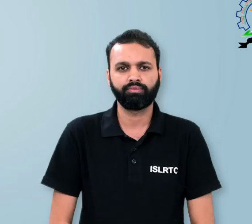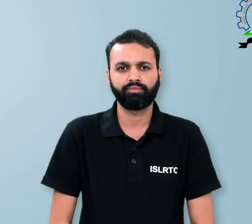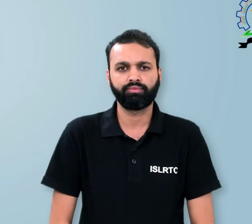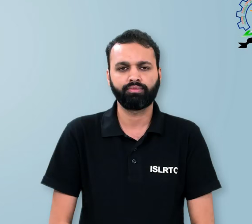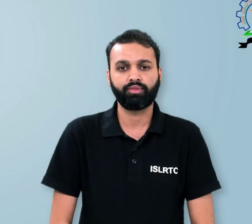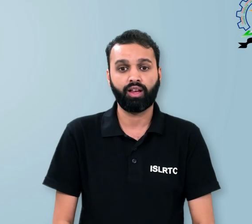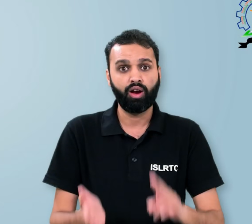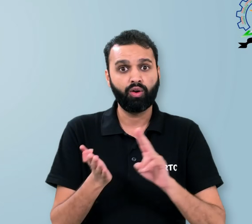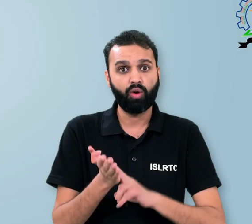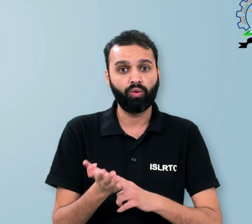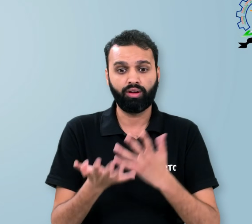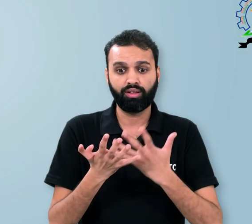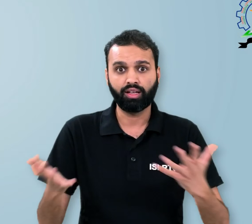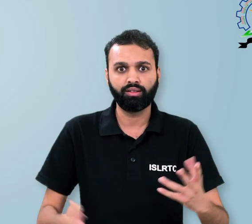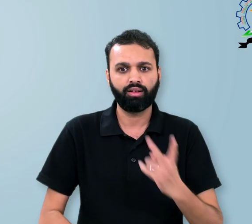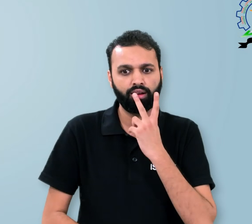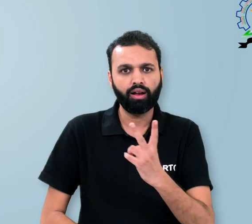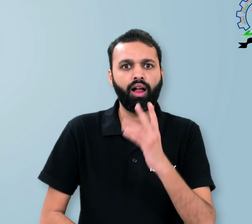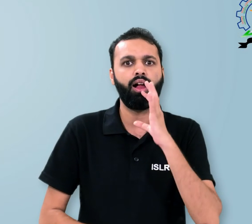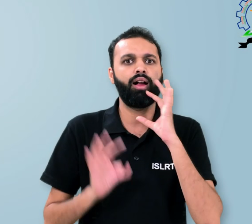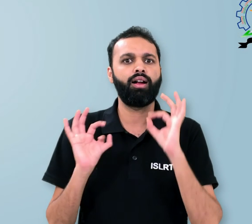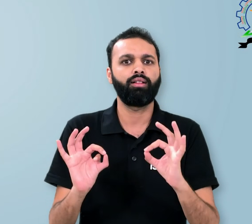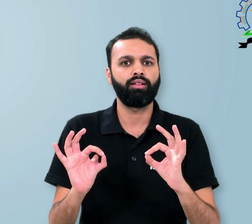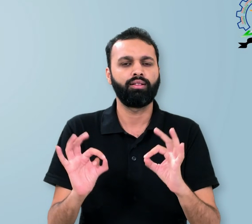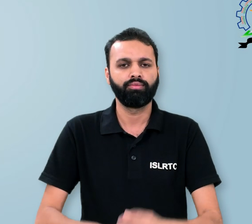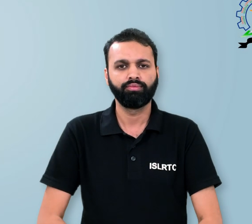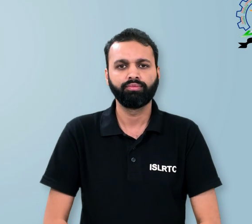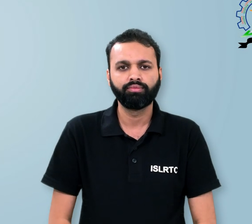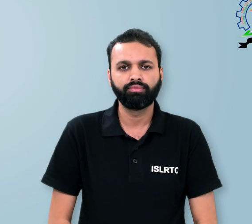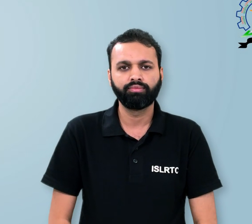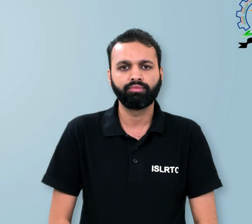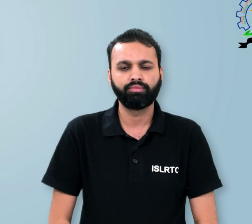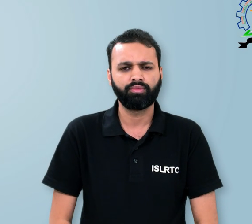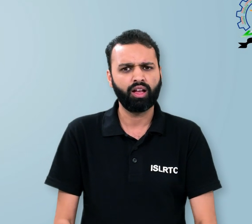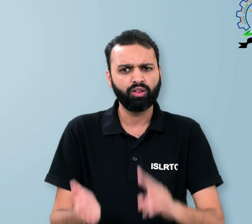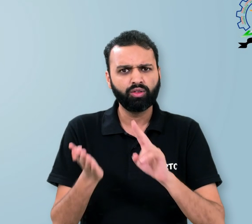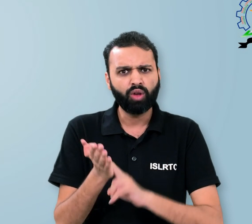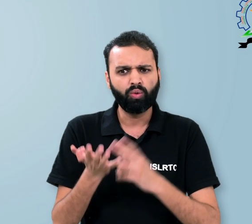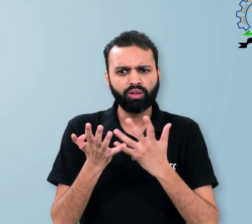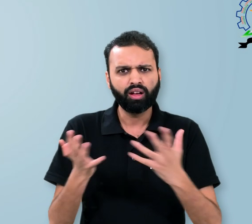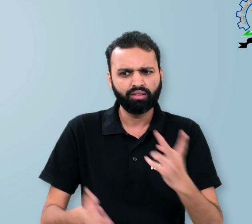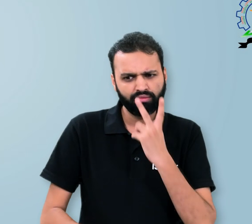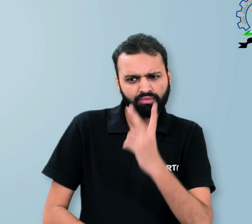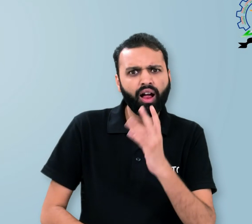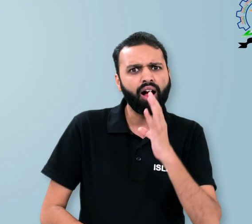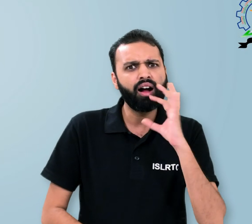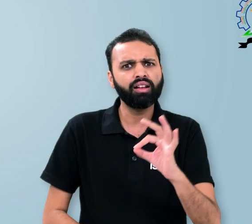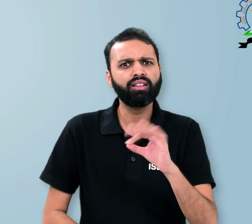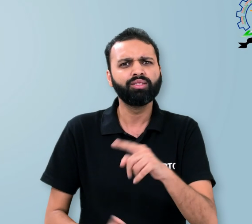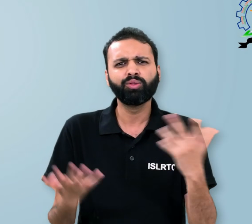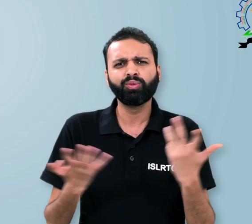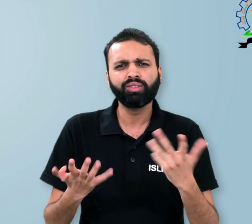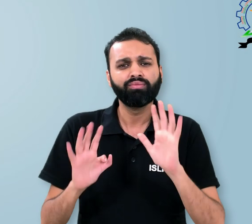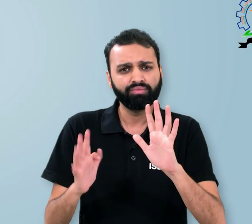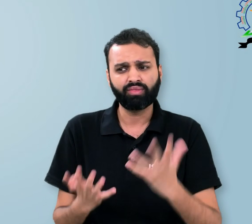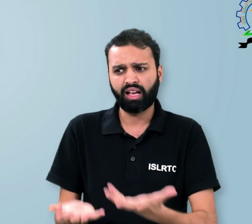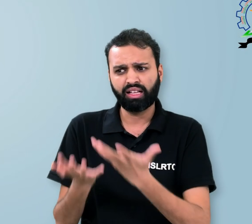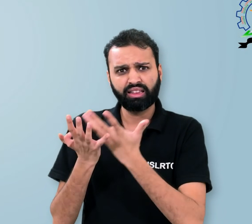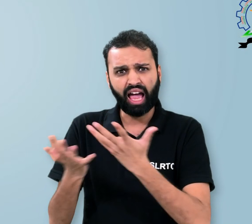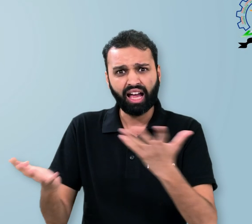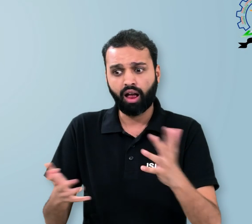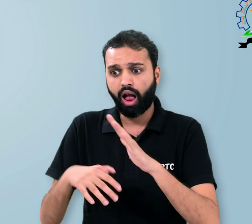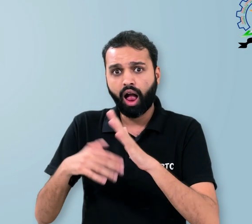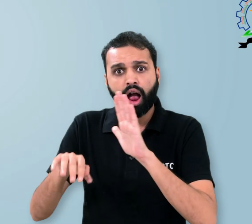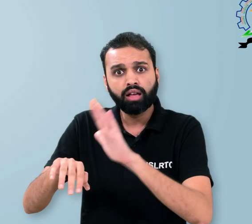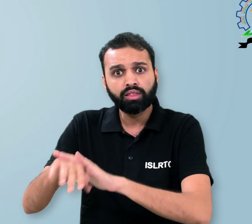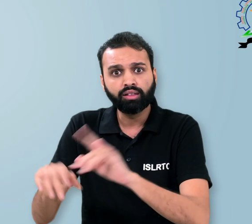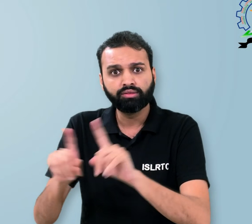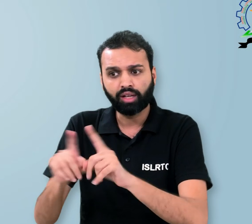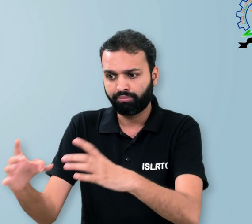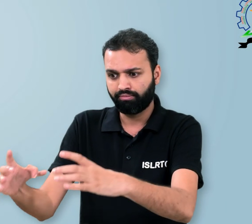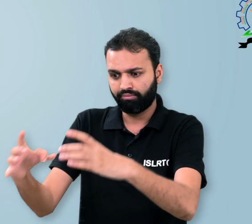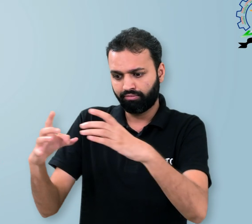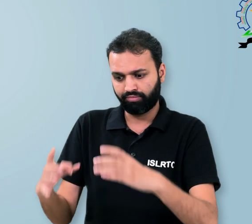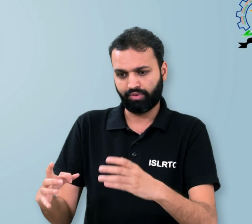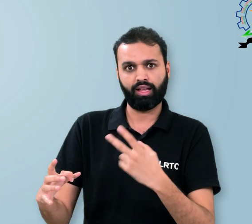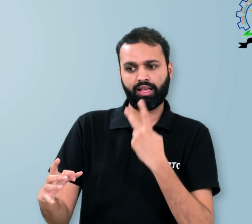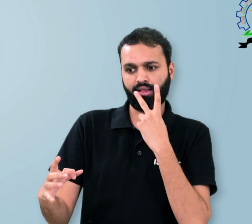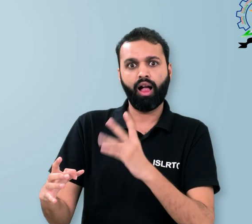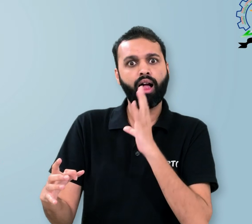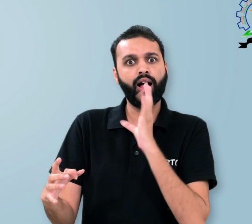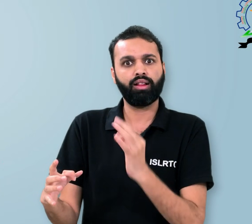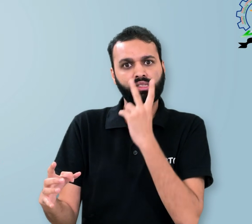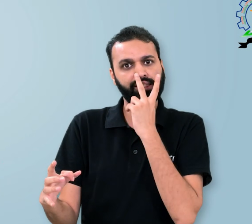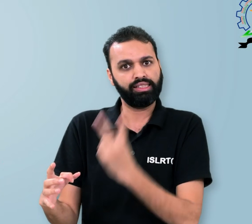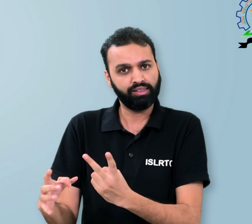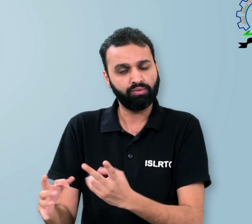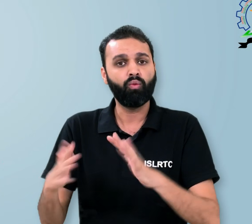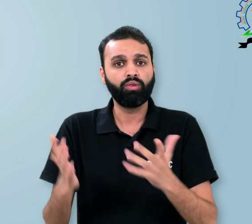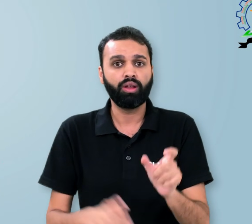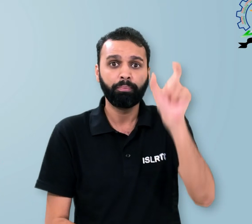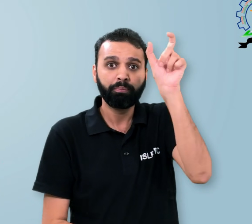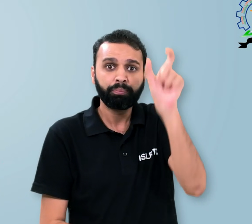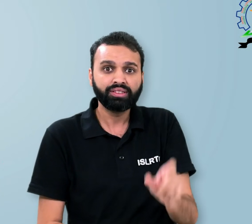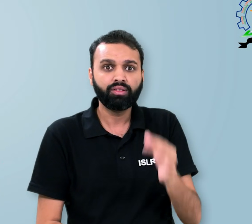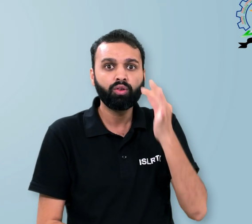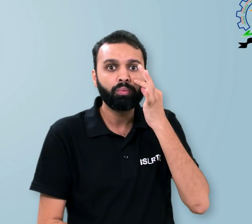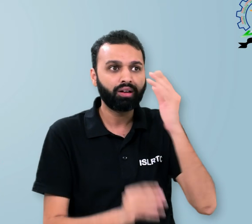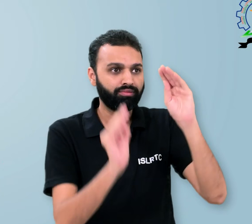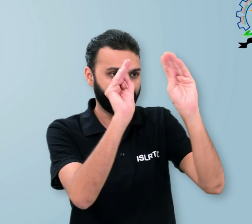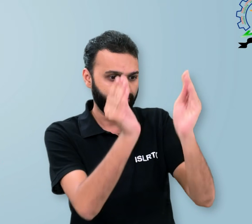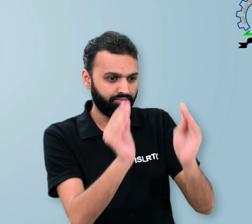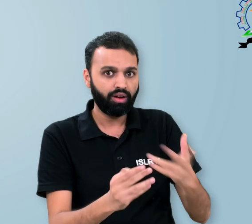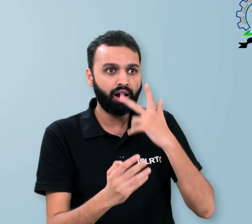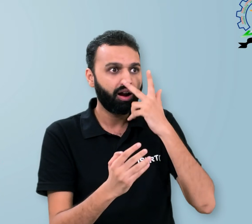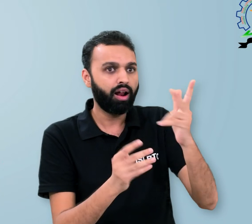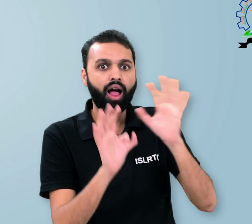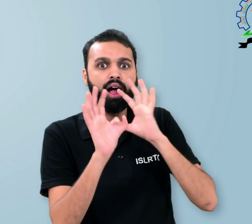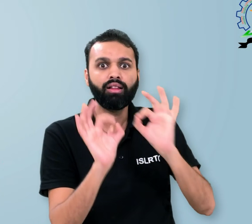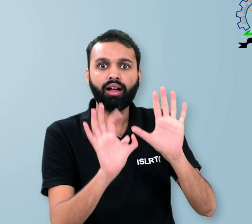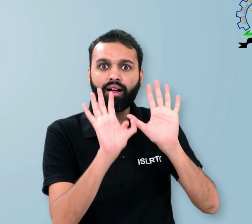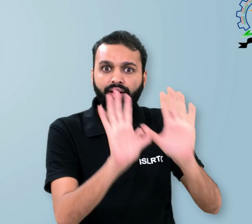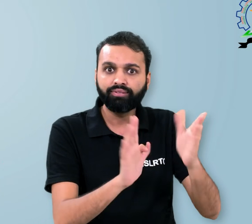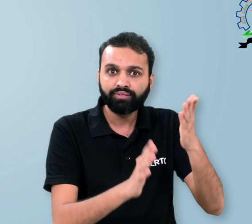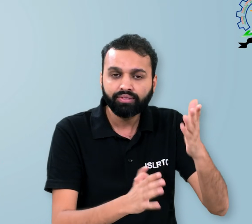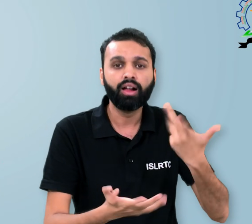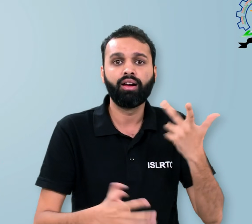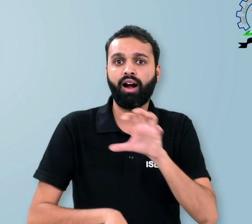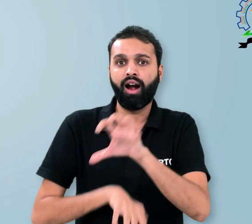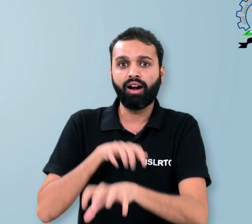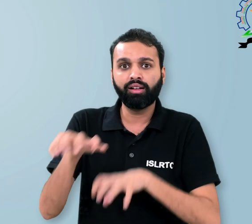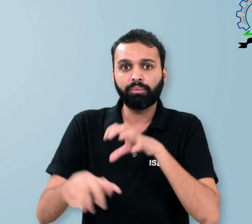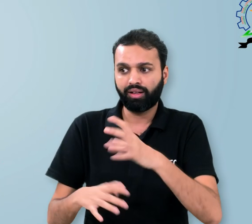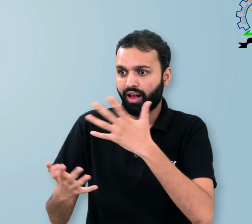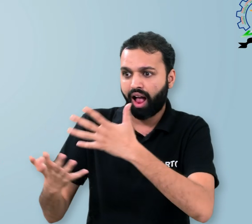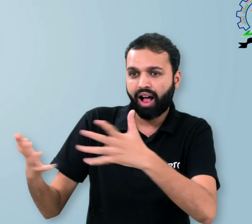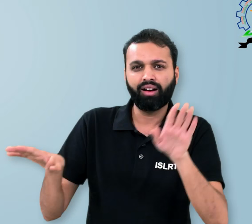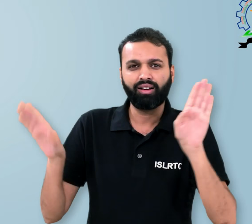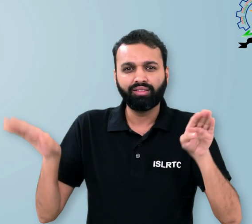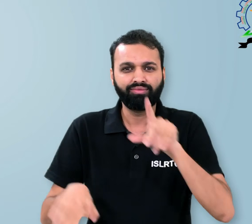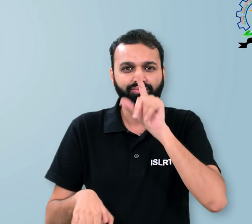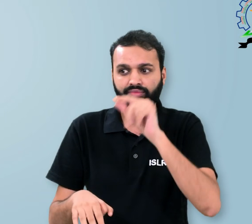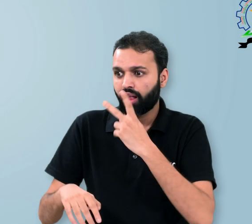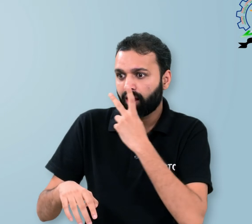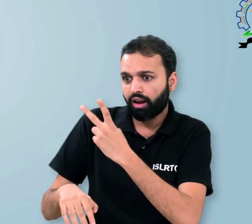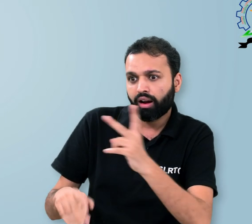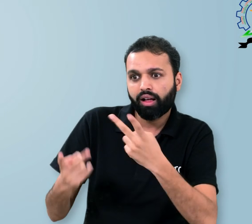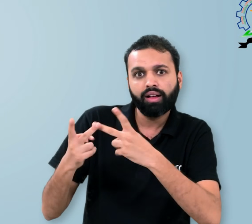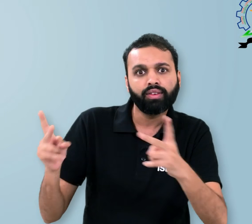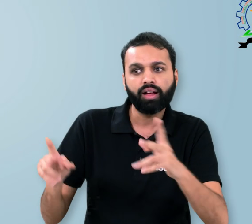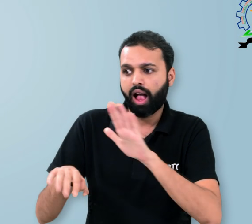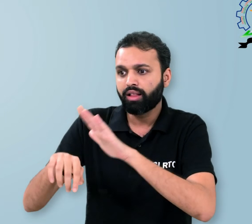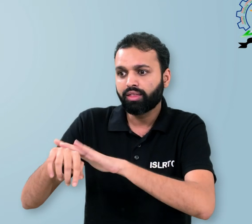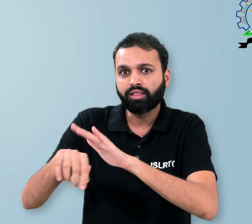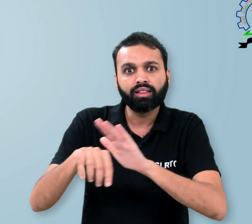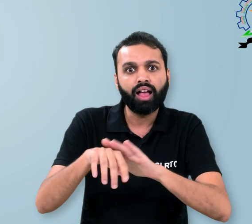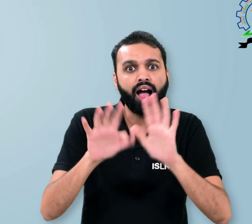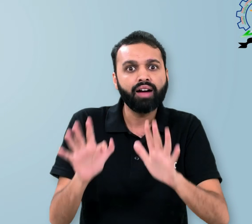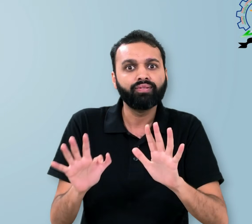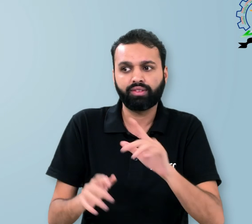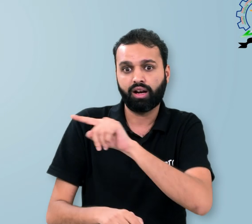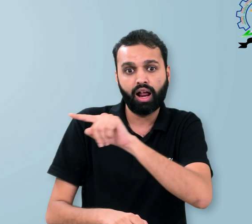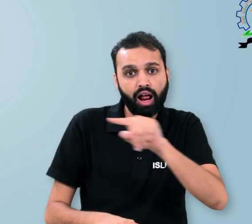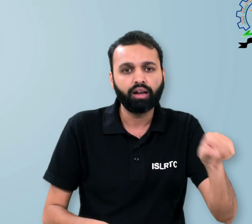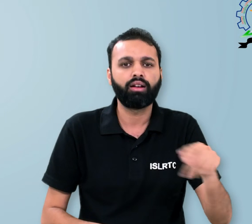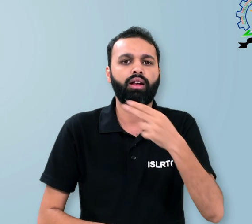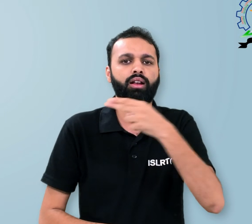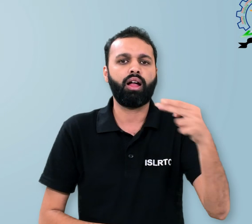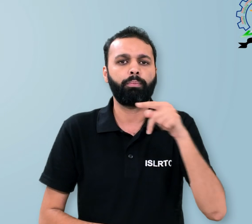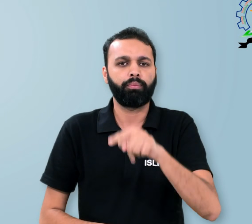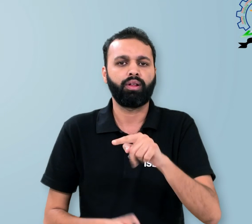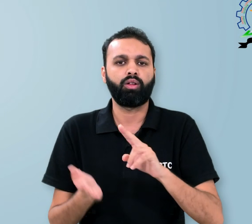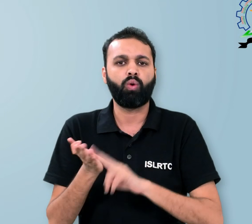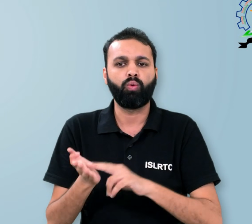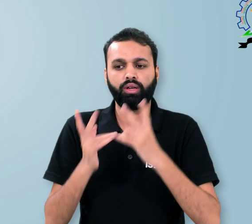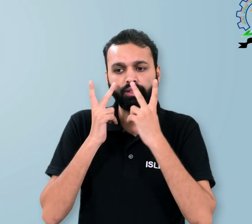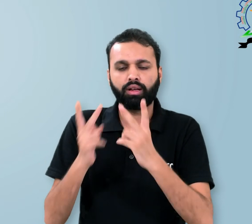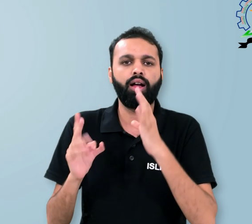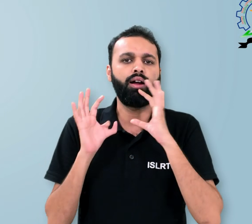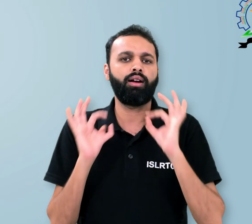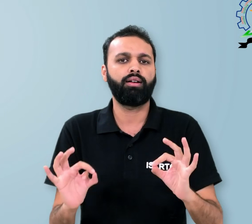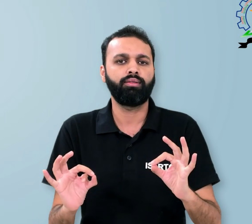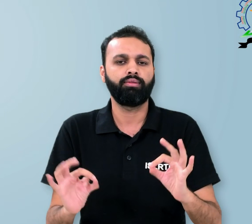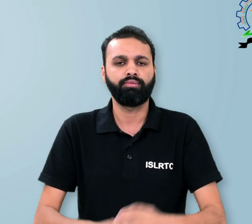Concrete noun A noun which denotes a physical object, place, person, or animal. Concrete nouns are physical things that can be seen, touched, heard, etc.